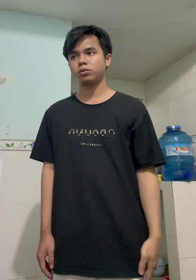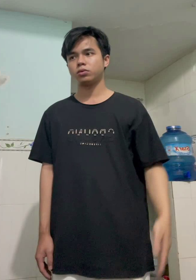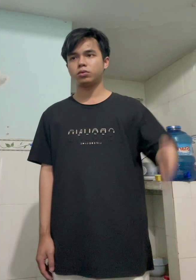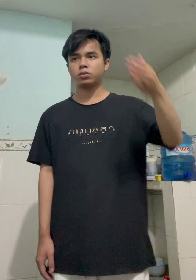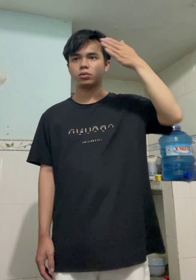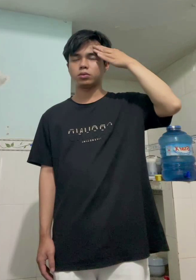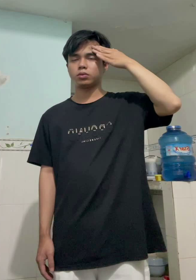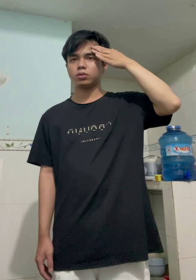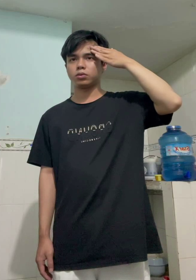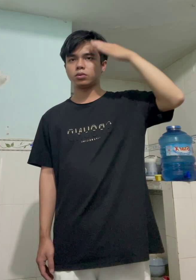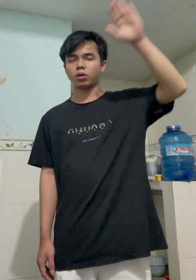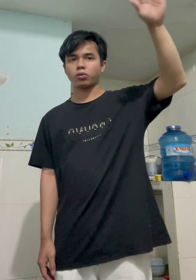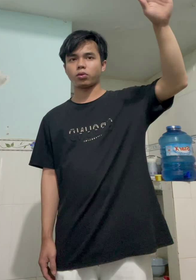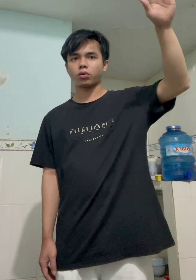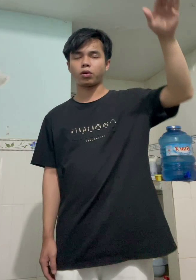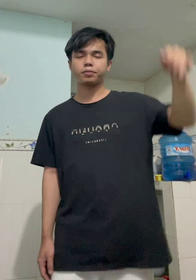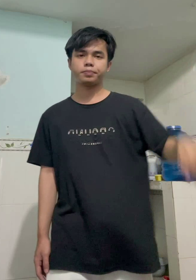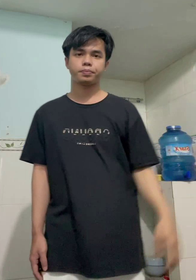khong biet